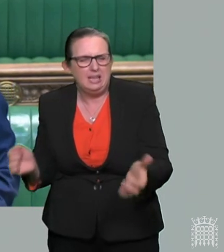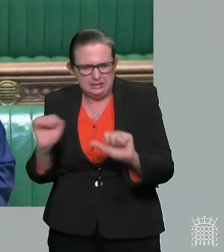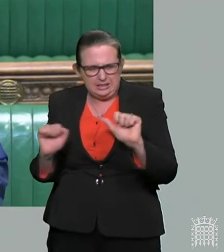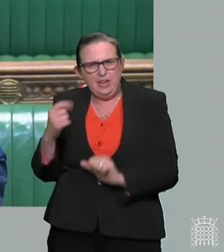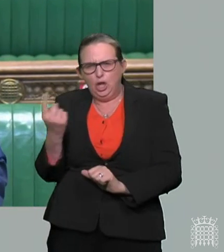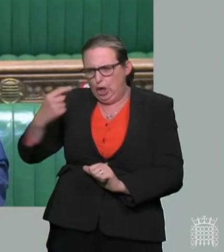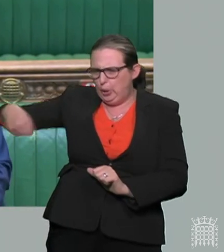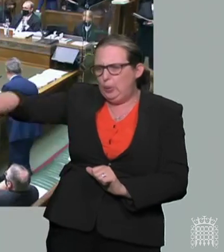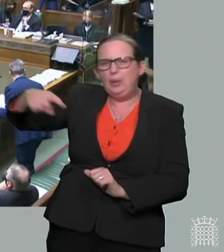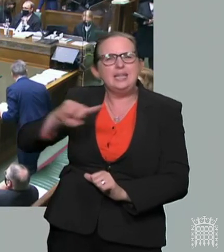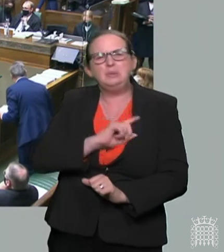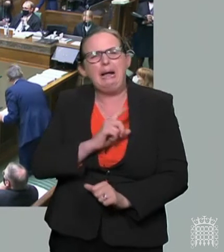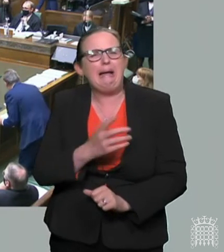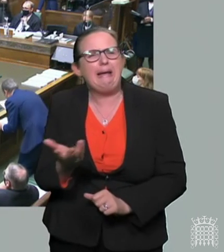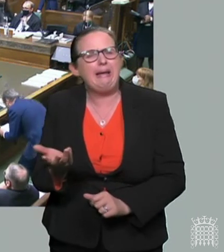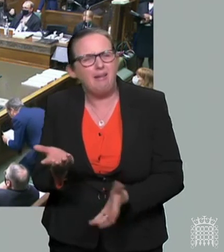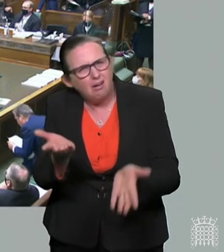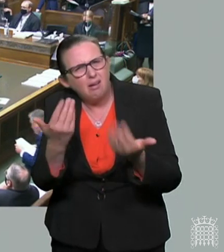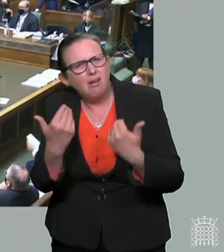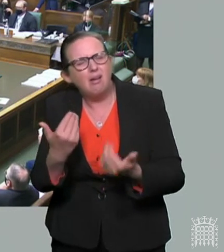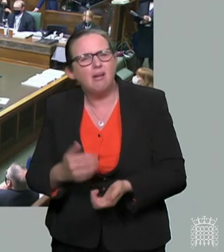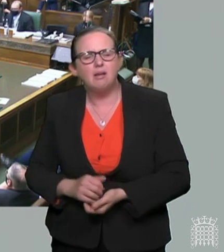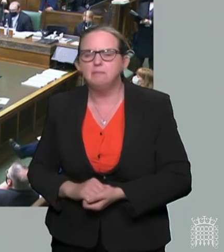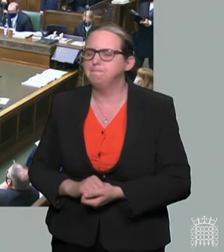And why are they defending it?